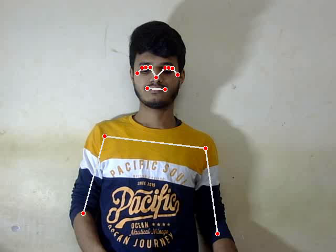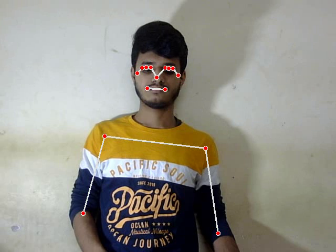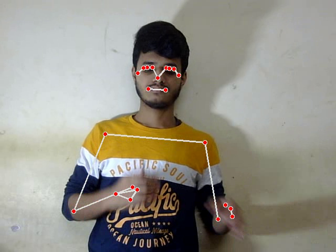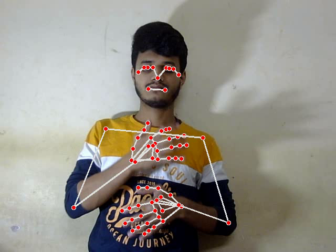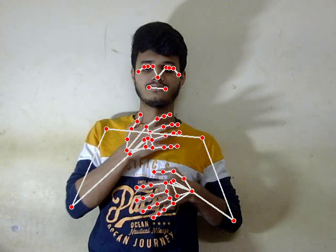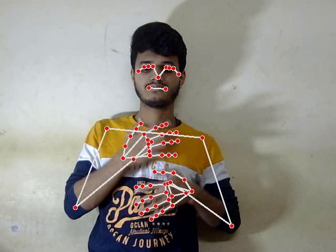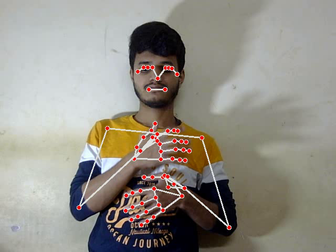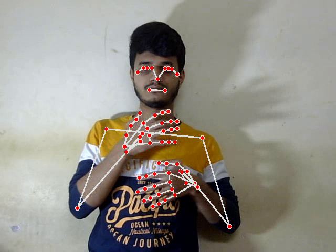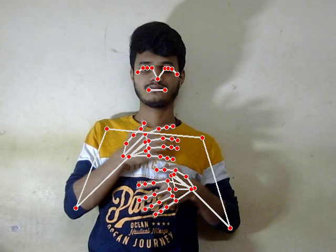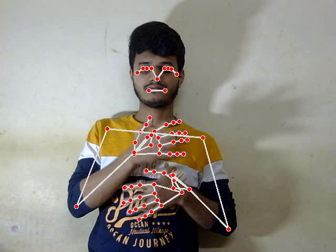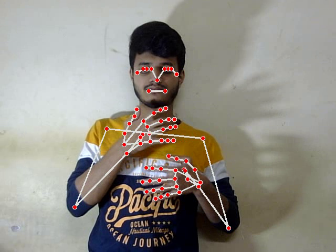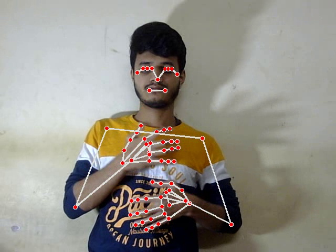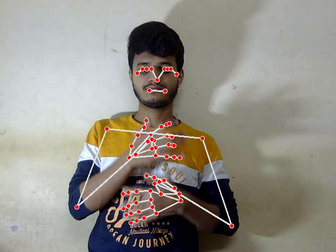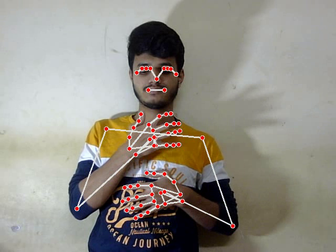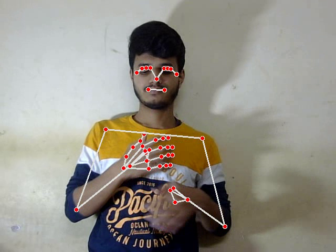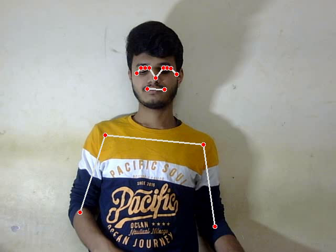happy